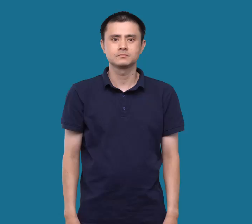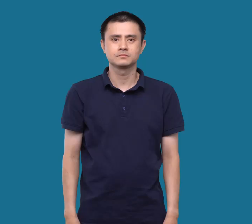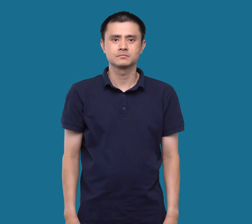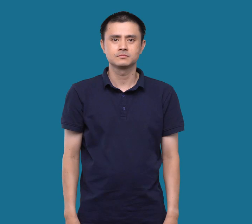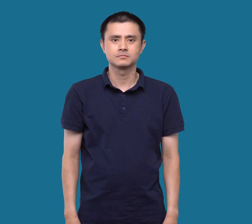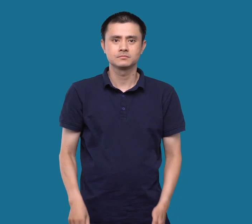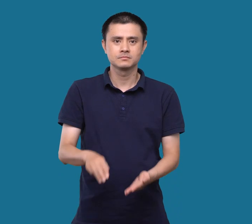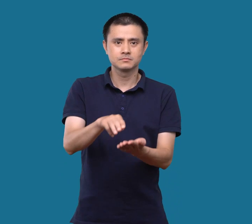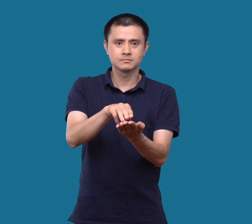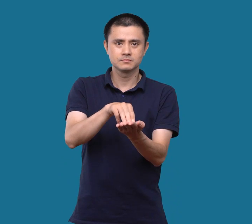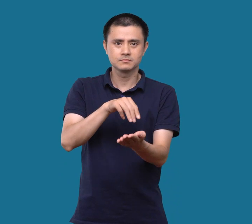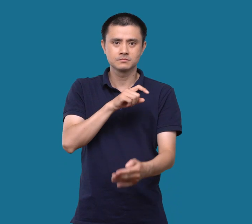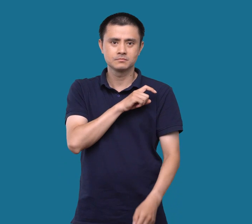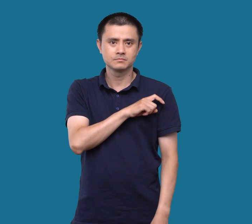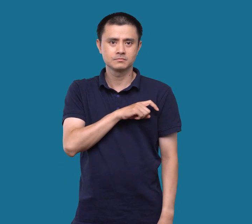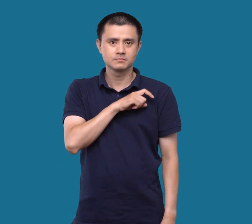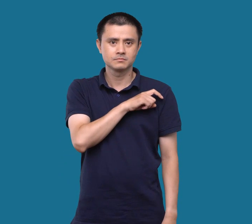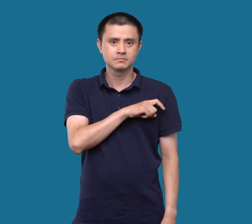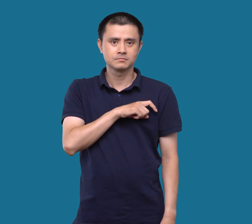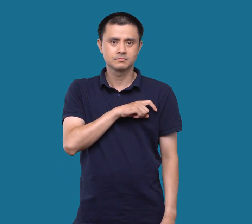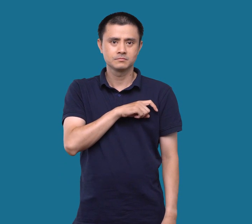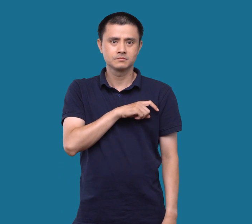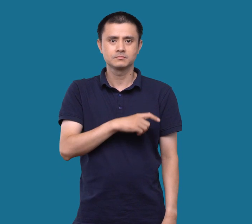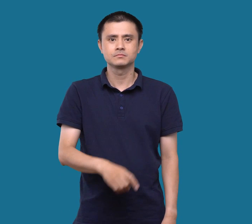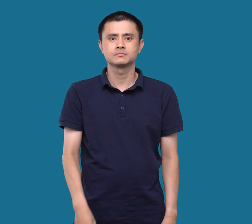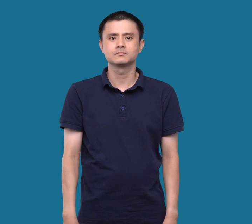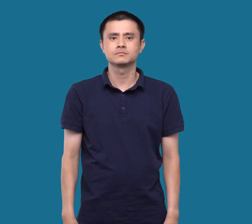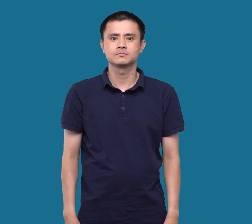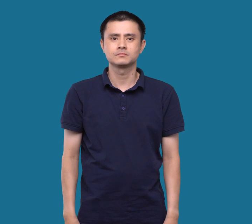môn Đạo đức